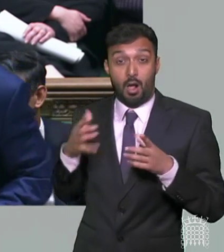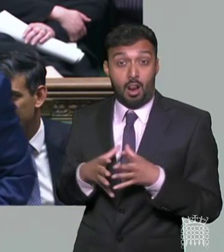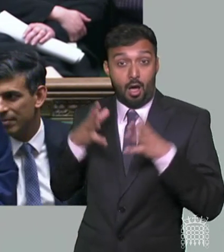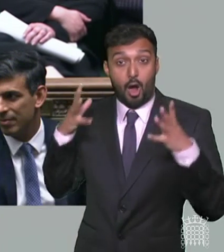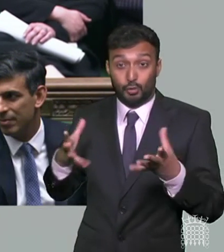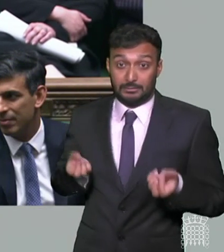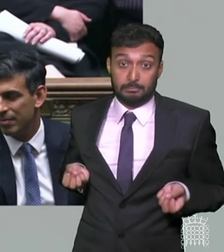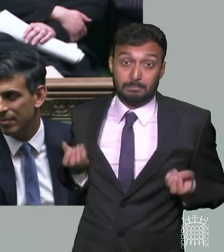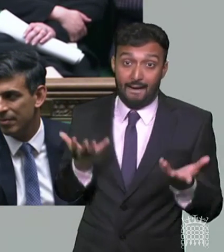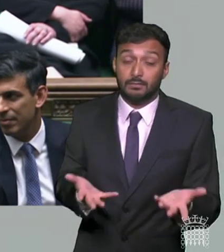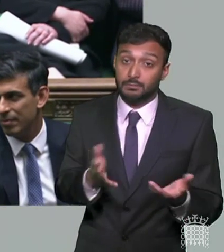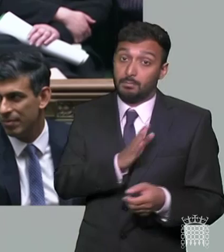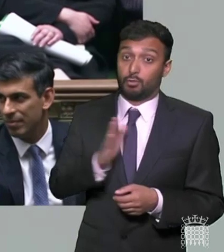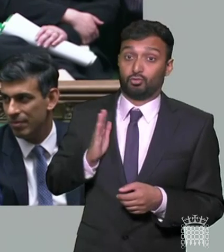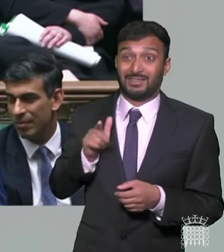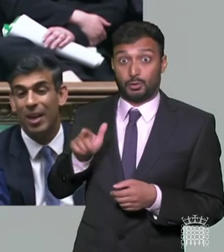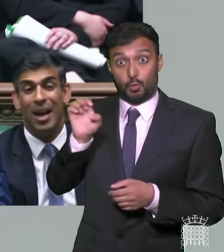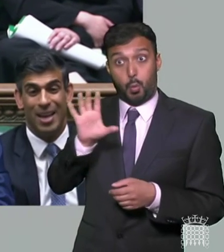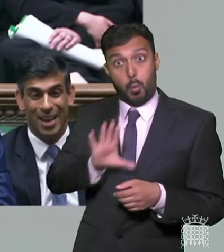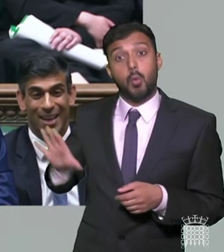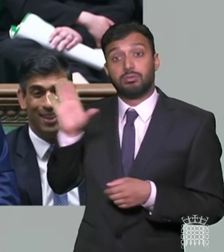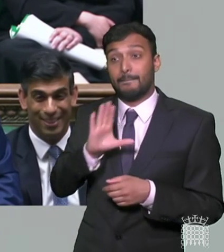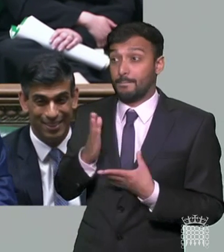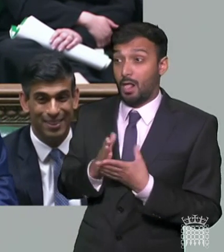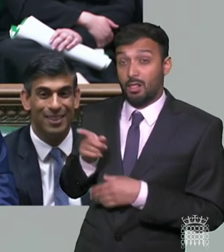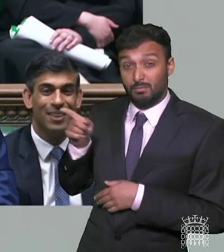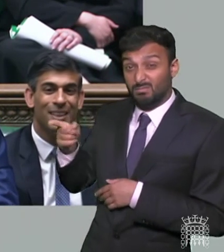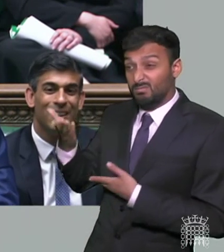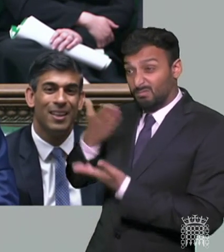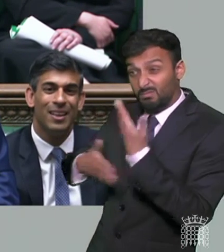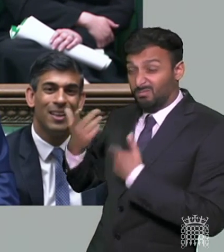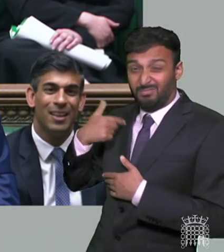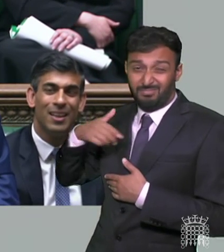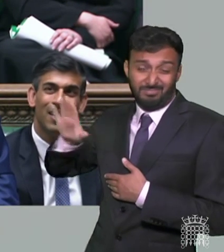Frankly, we will take no lessons from the right honourable Lady when it comes to the security of this country.